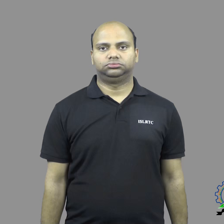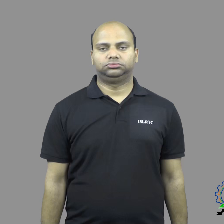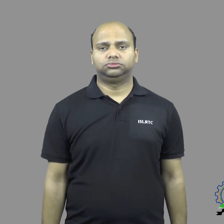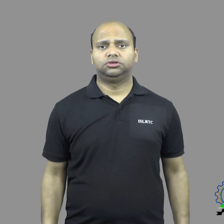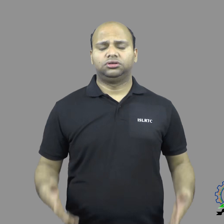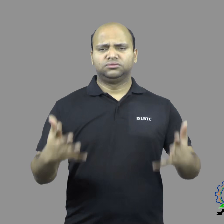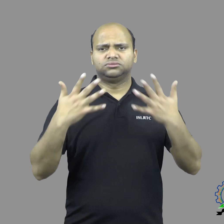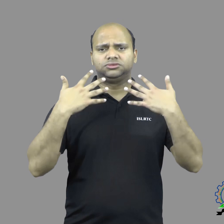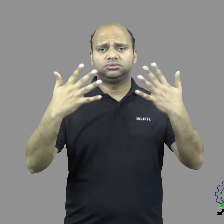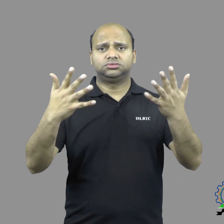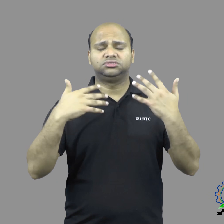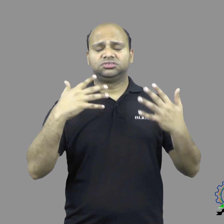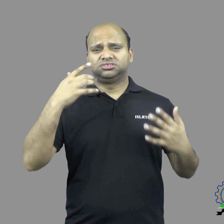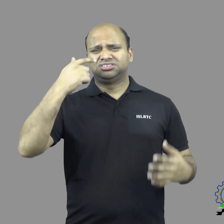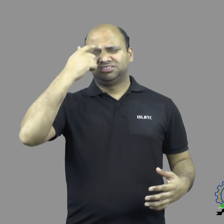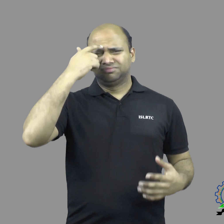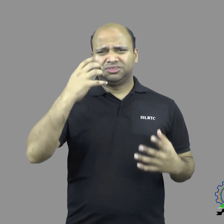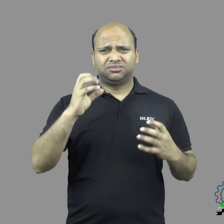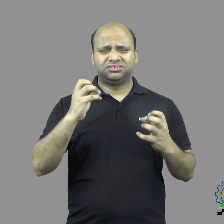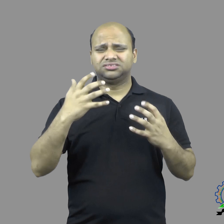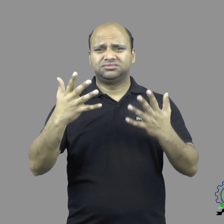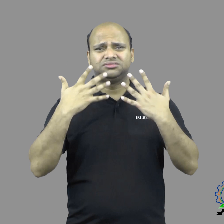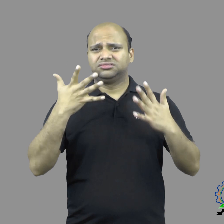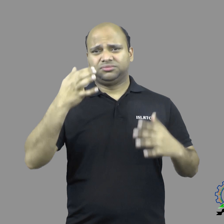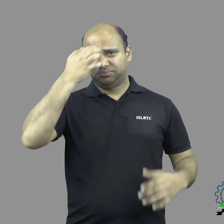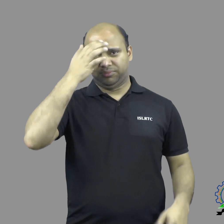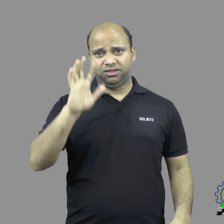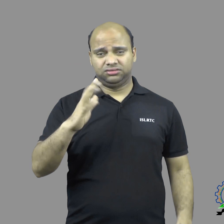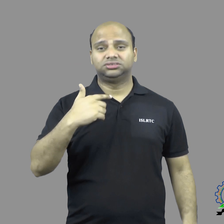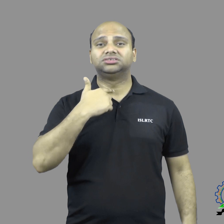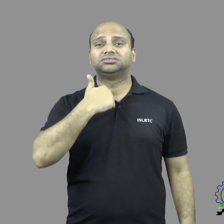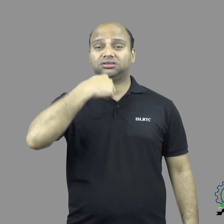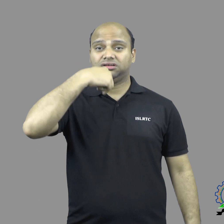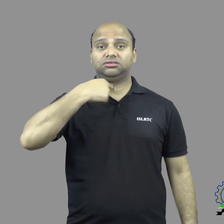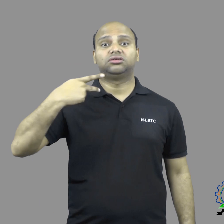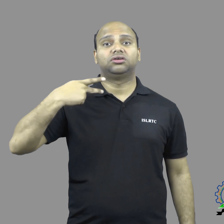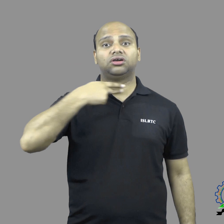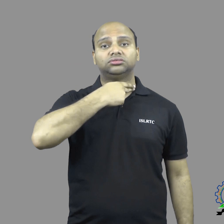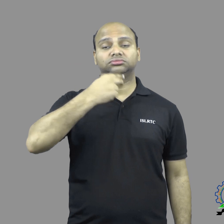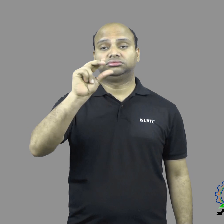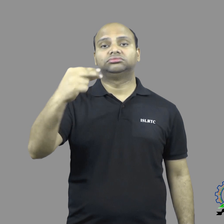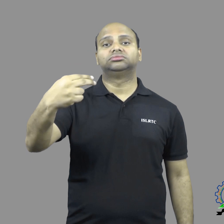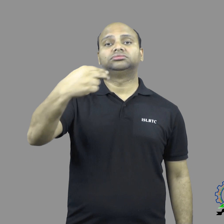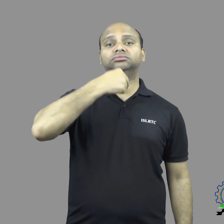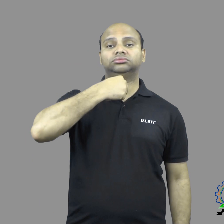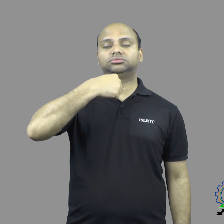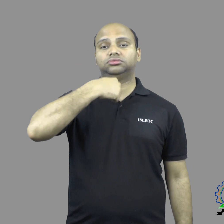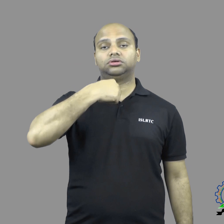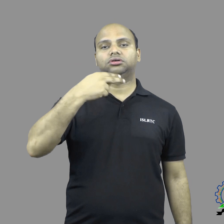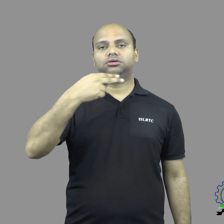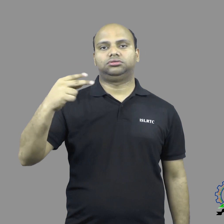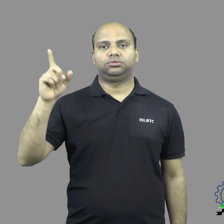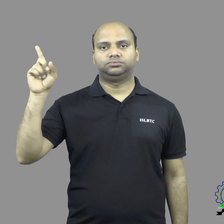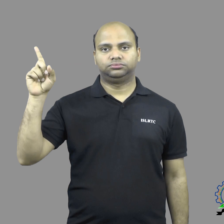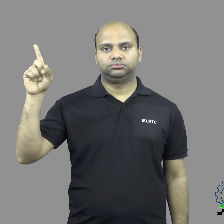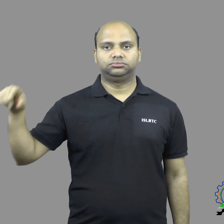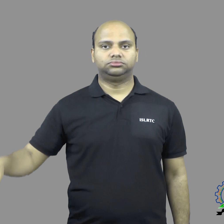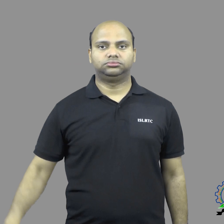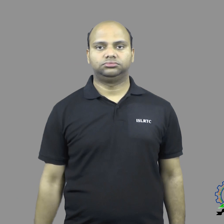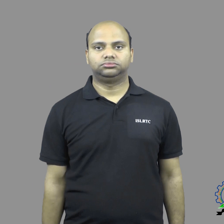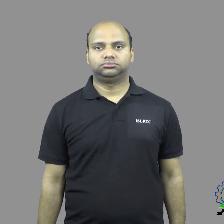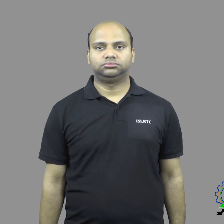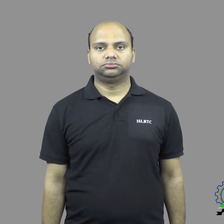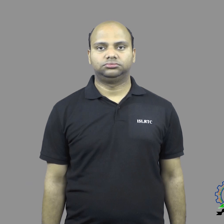Trachea